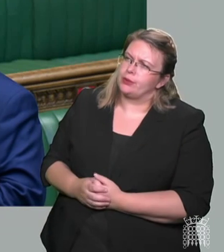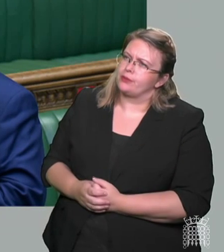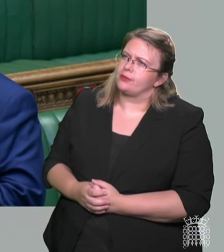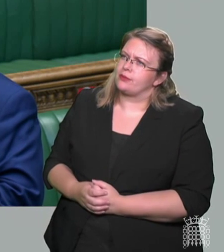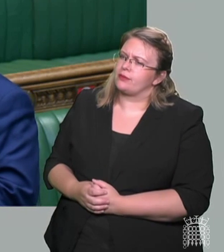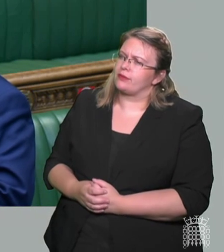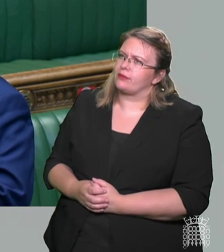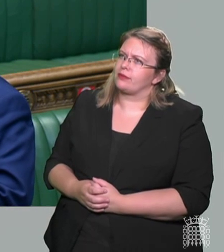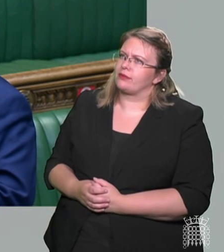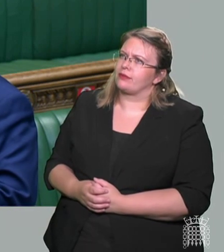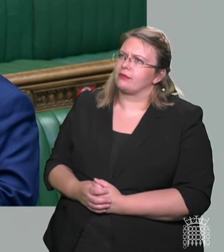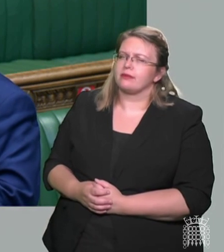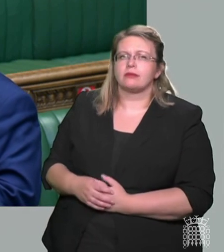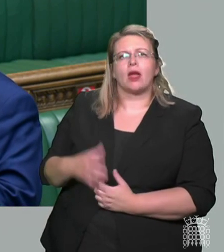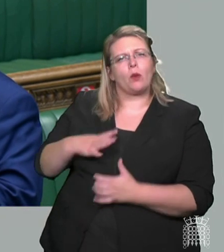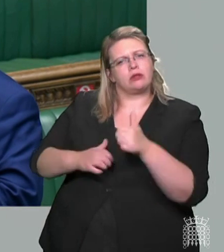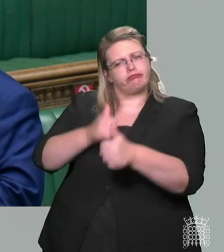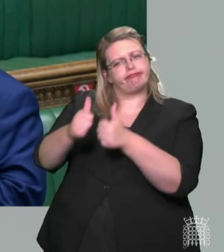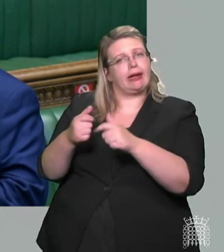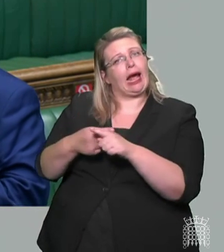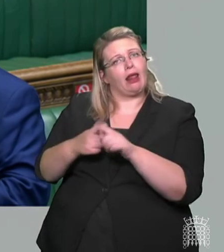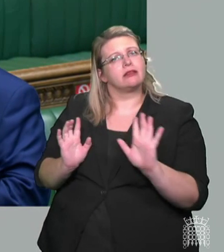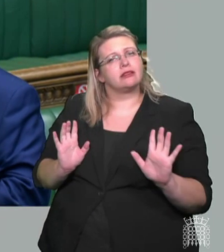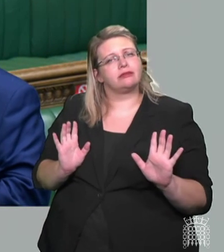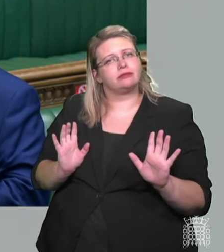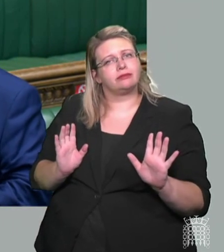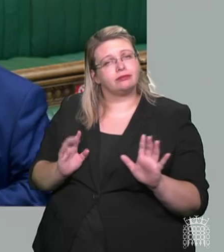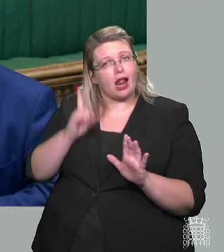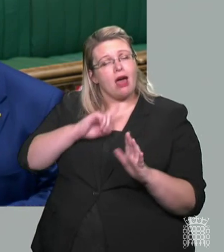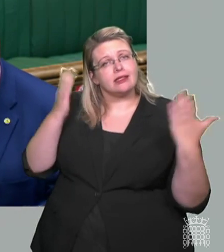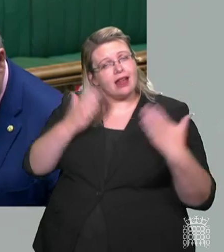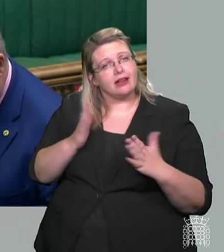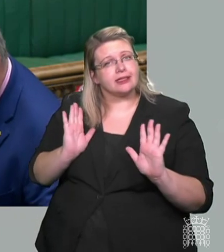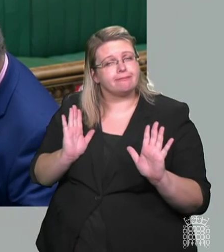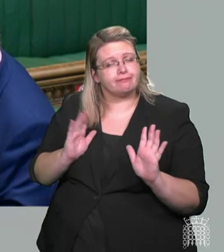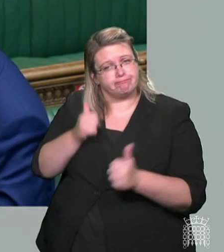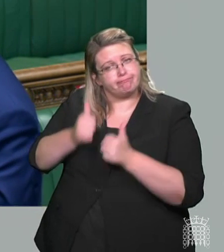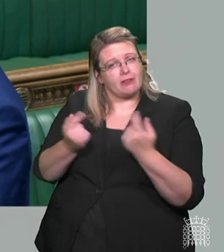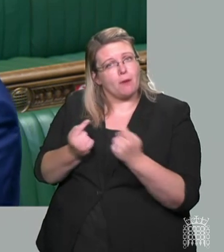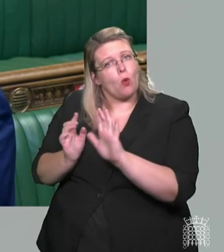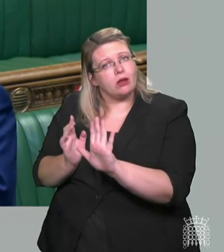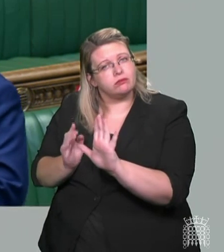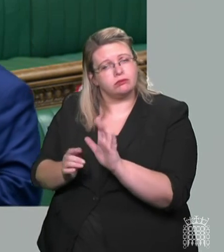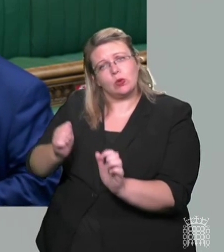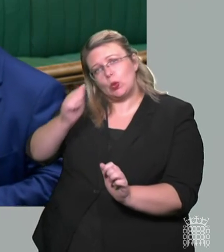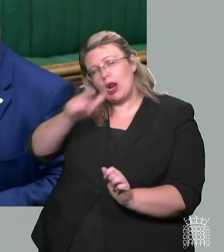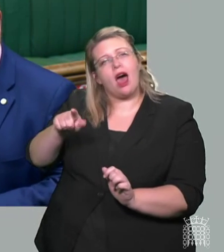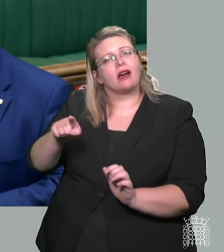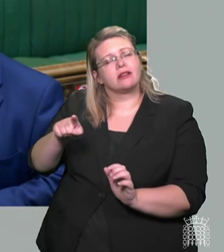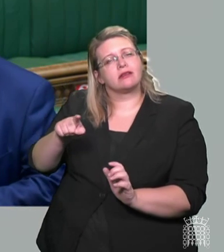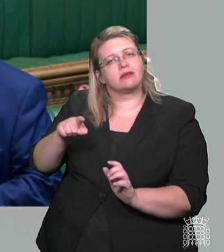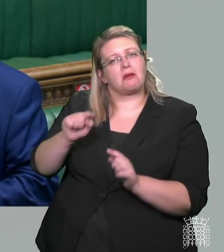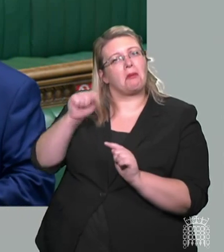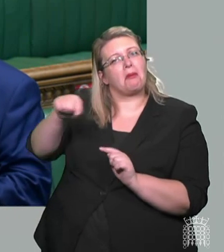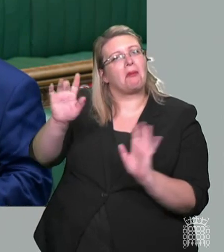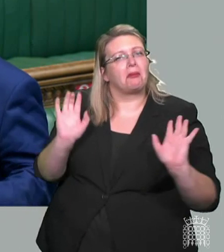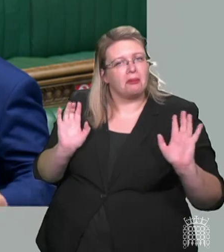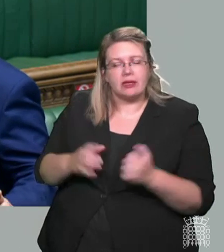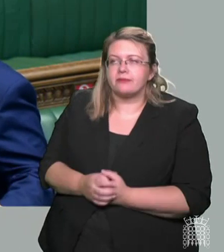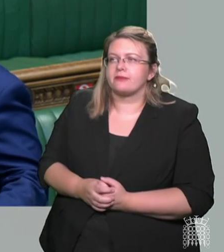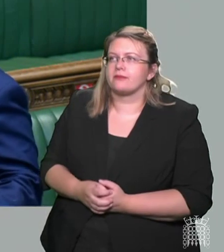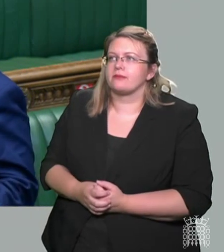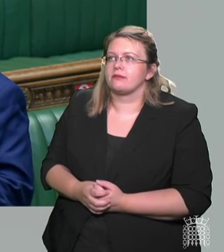Can I congratulate England on their victory last night and wish them all the best in the tournament ahead?